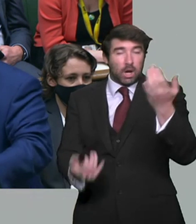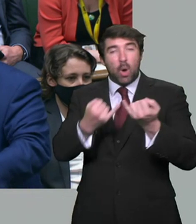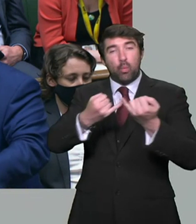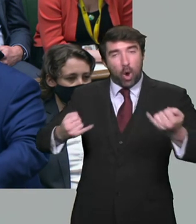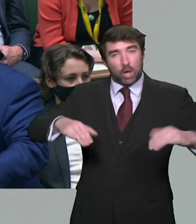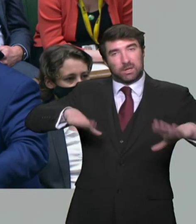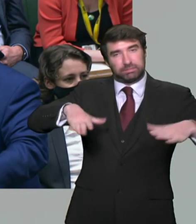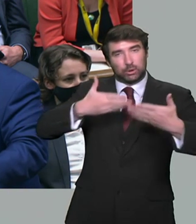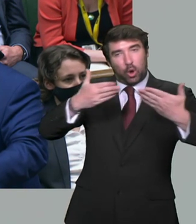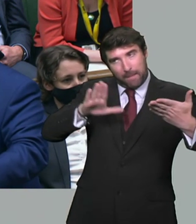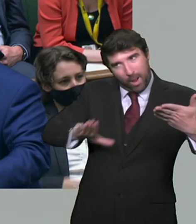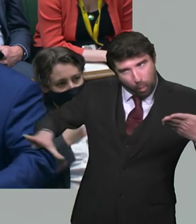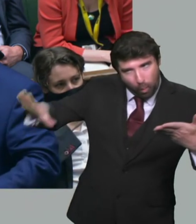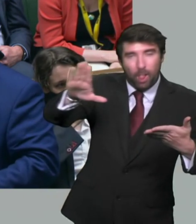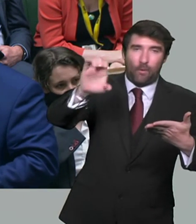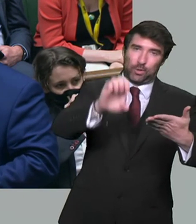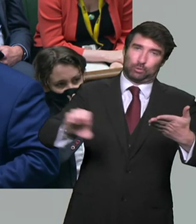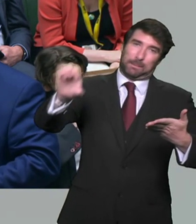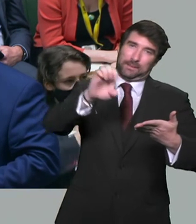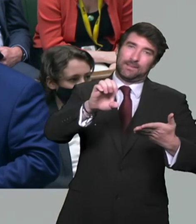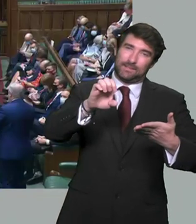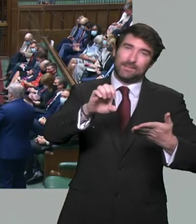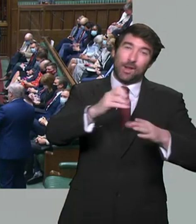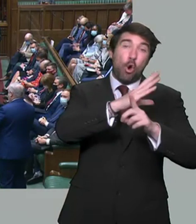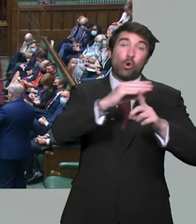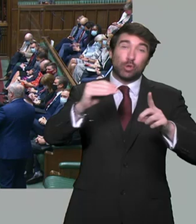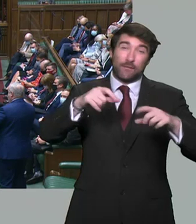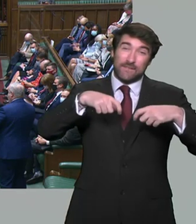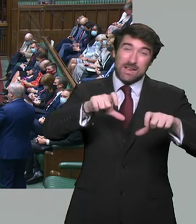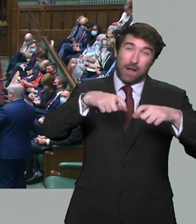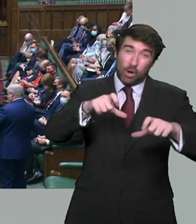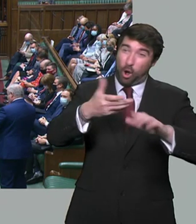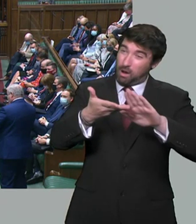More Tory austerity cuts will make this even worse.